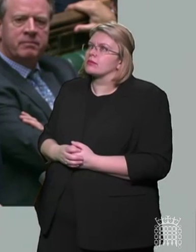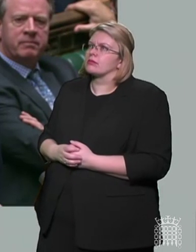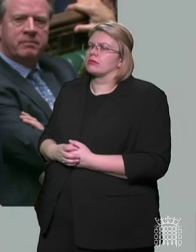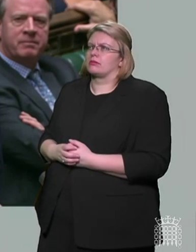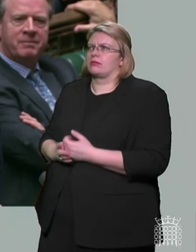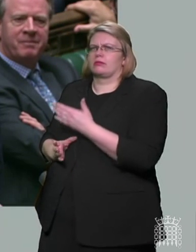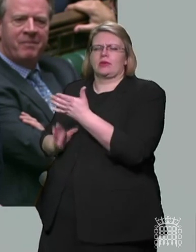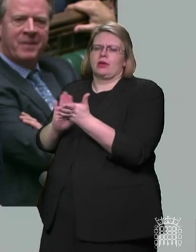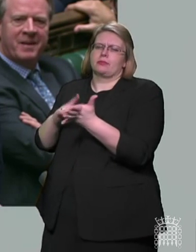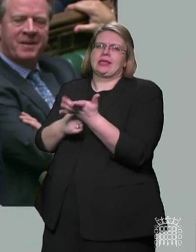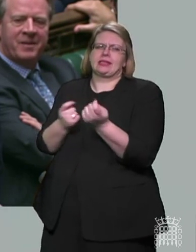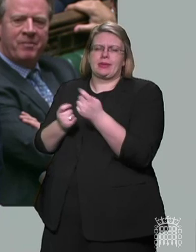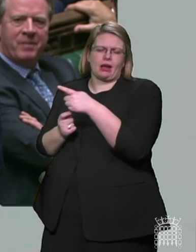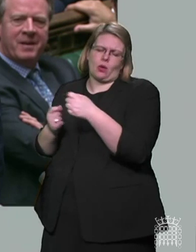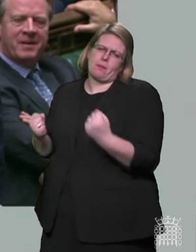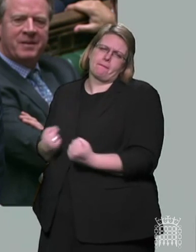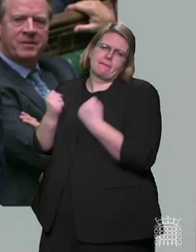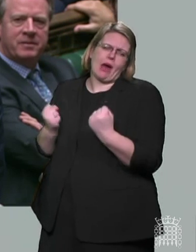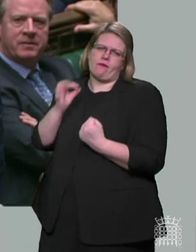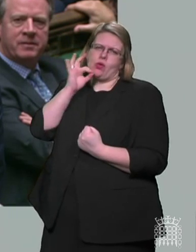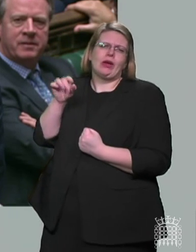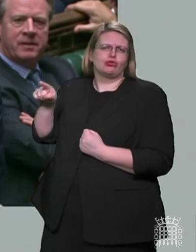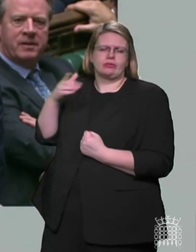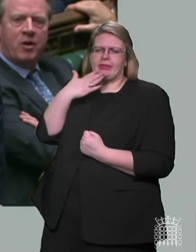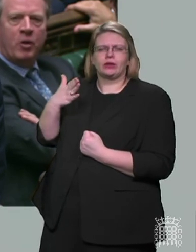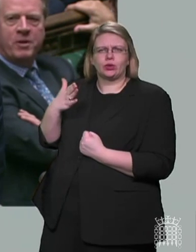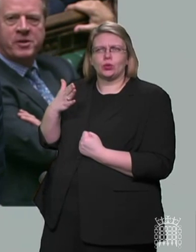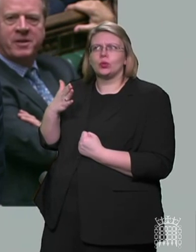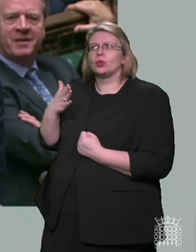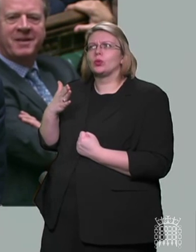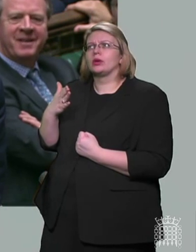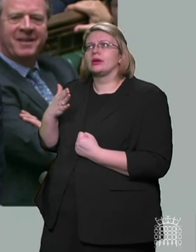That was a brilliant, powerful question with which I think the whole House assented.